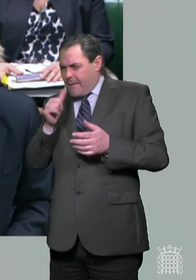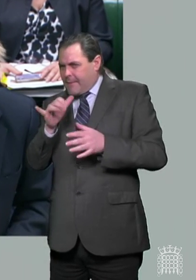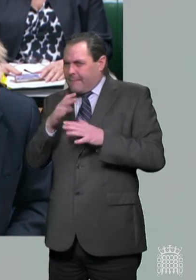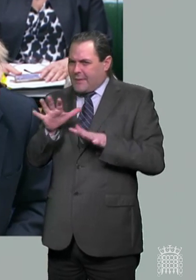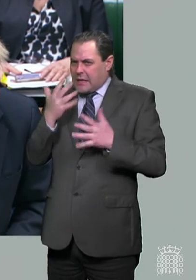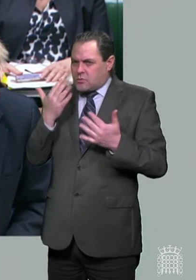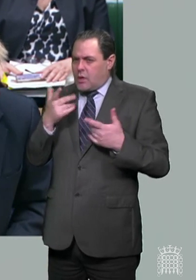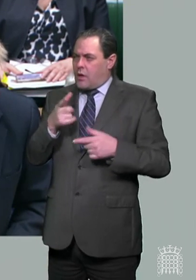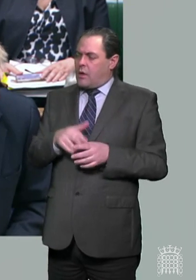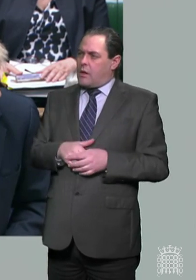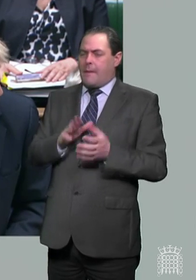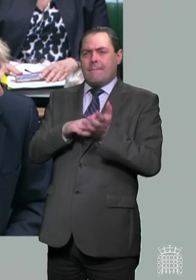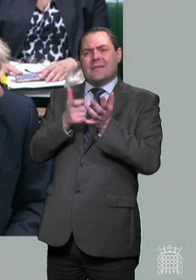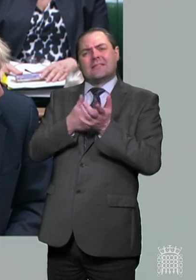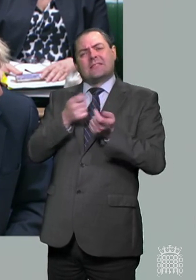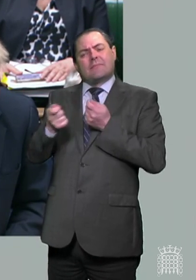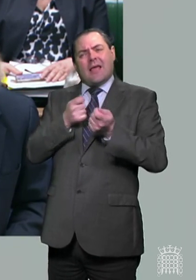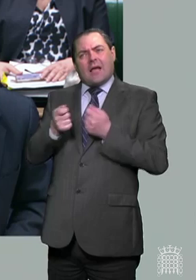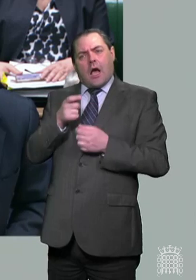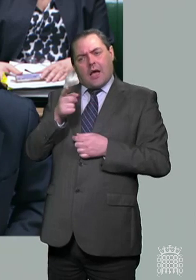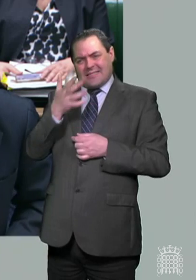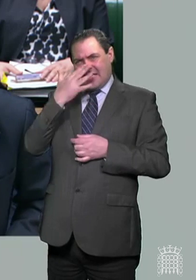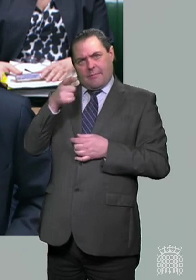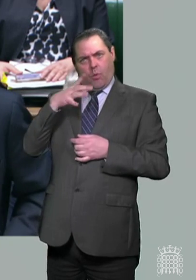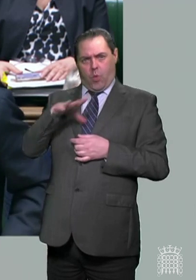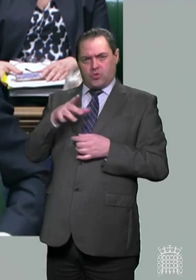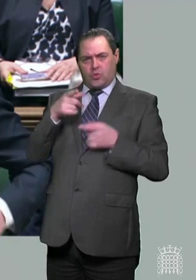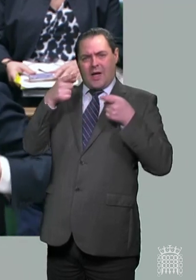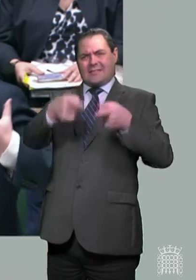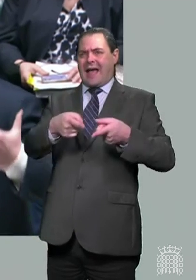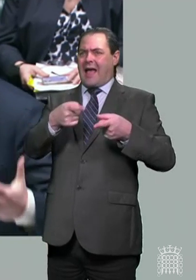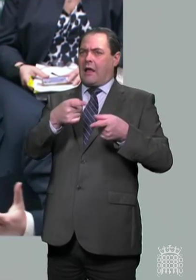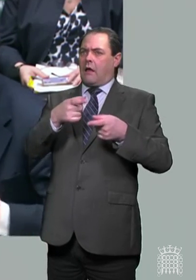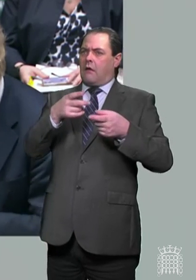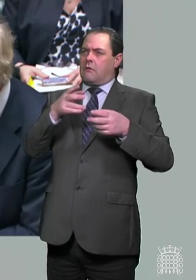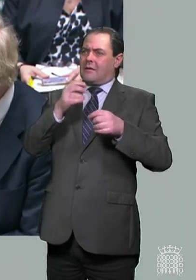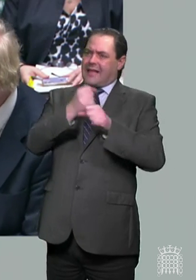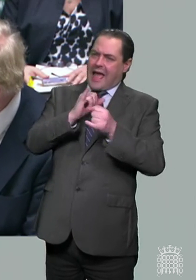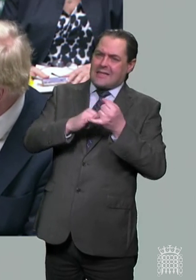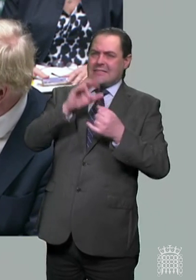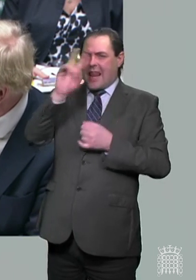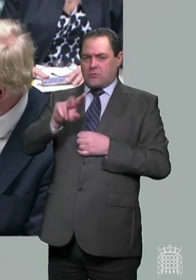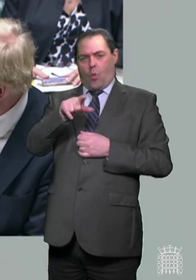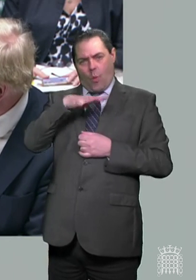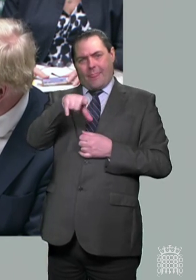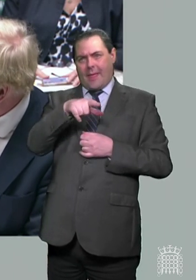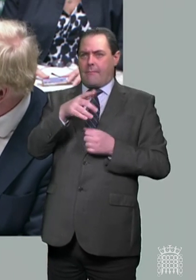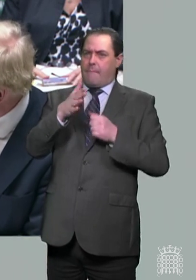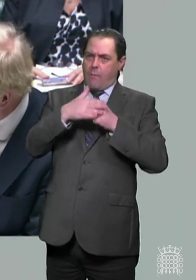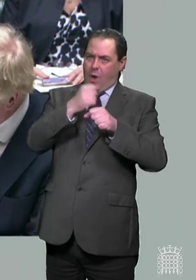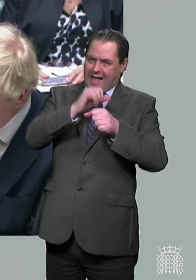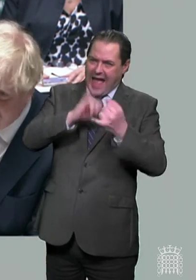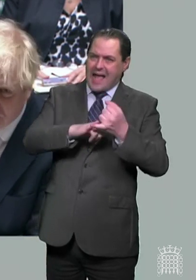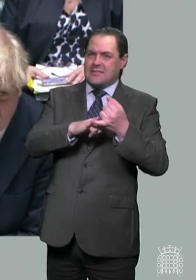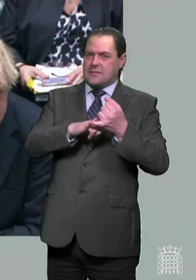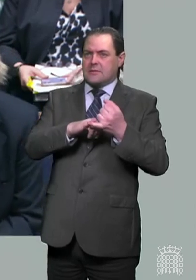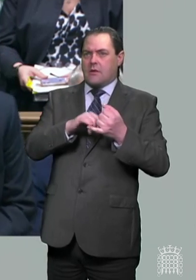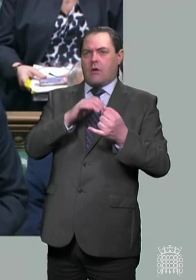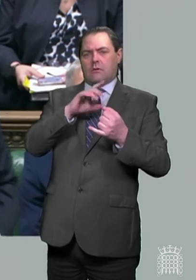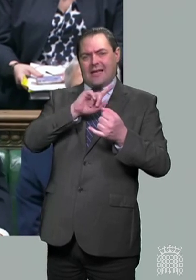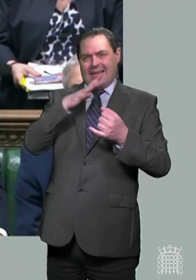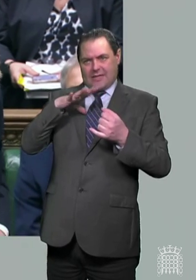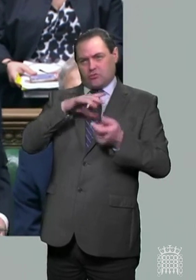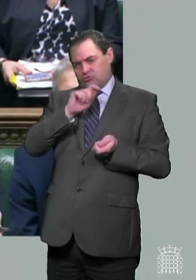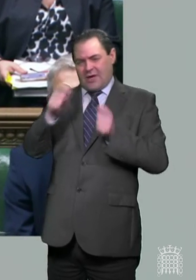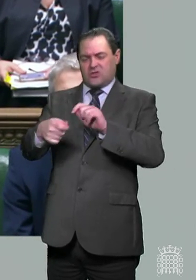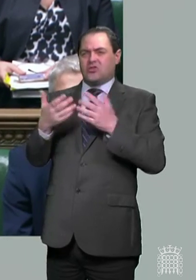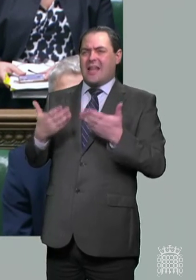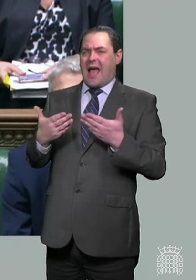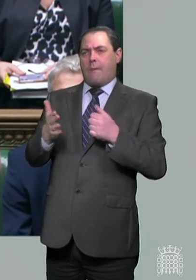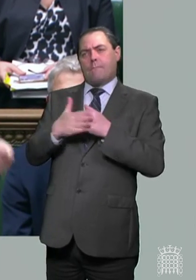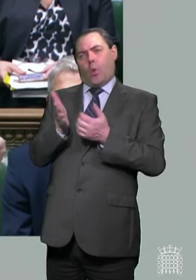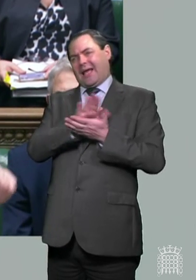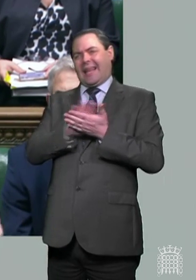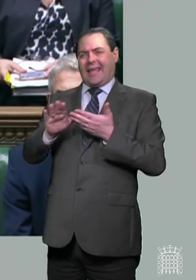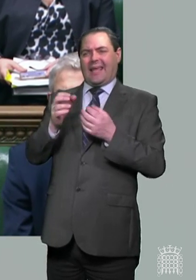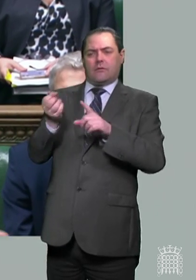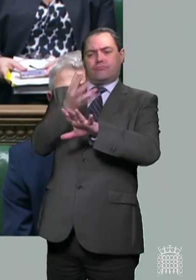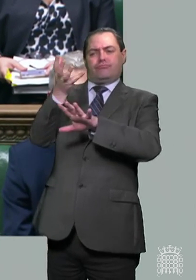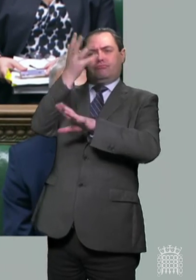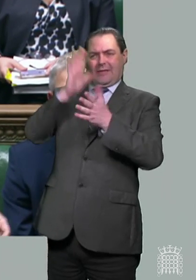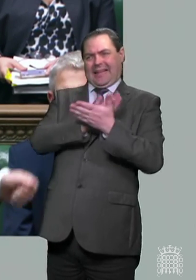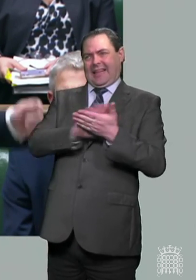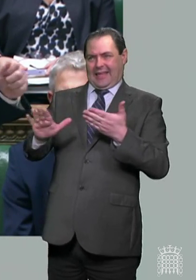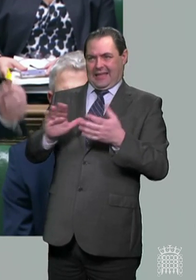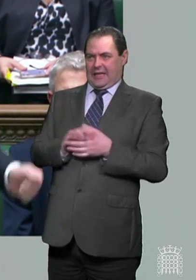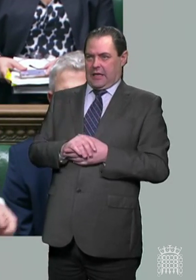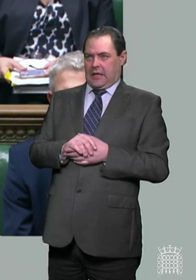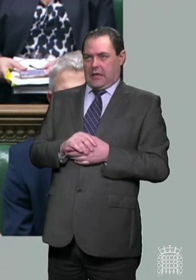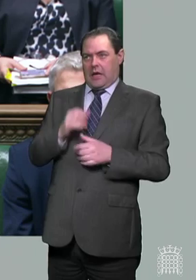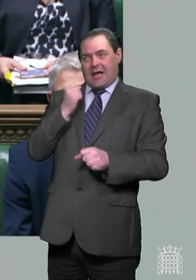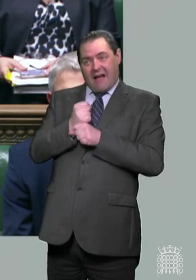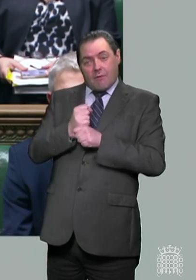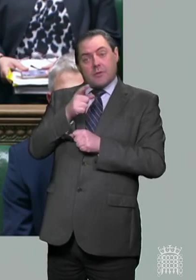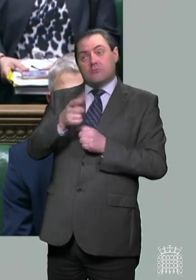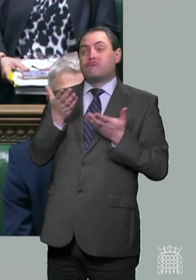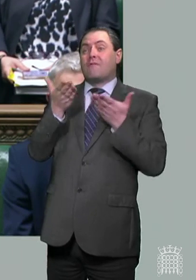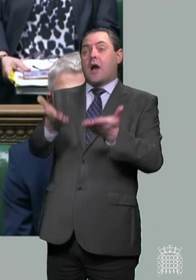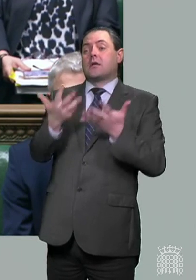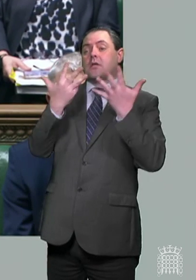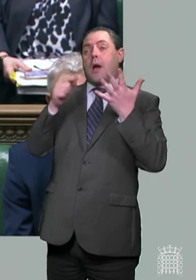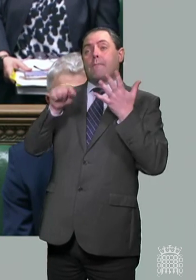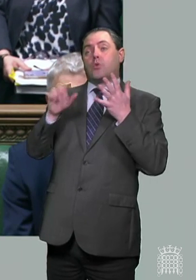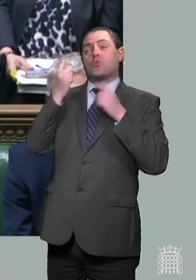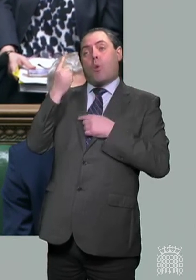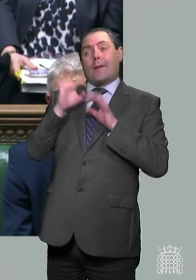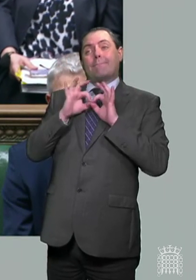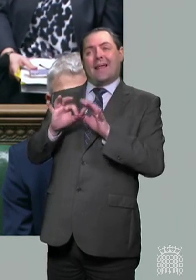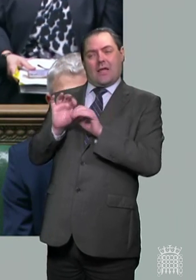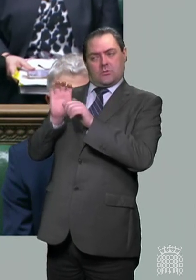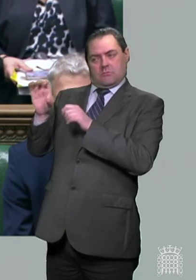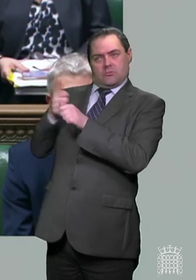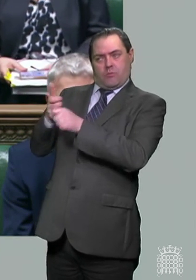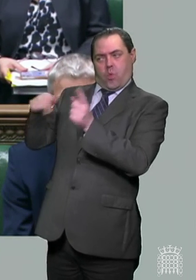What he would be doing is hitting the energy companies at precisely the moment when we need to encourage them to go for more gas, because we need to transition now to cleaner fuels, and this Government are providing £9.1 billion of support.